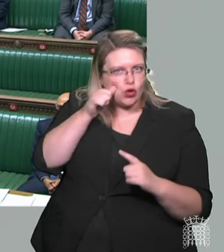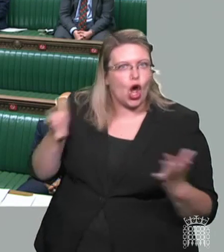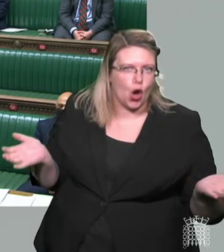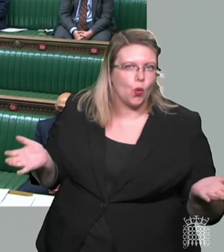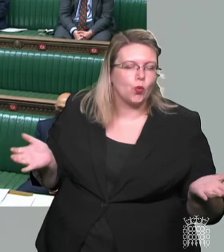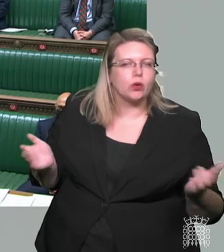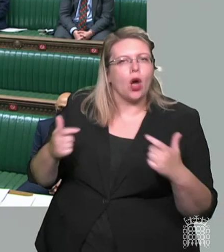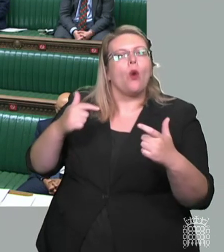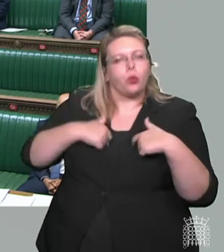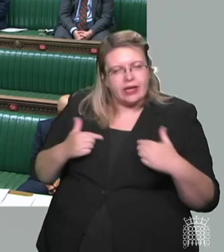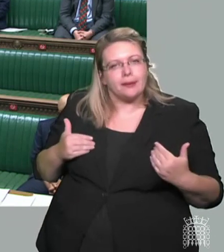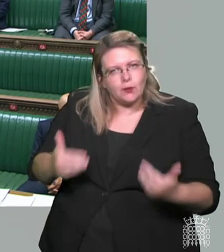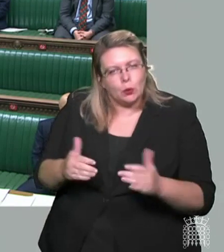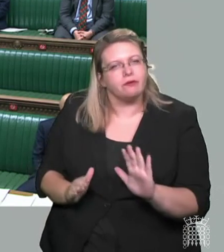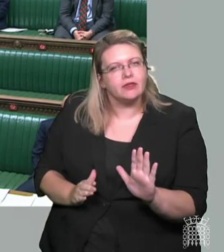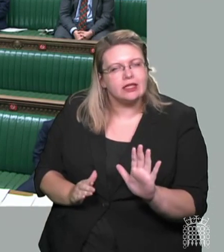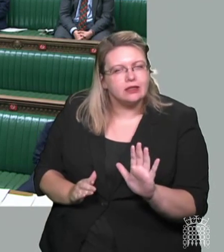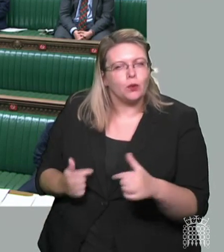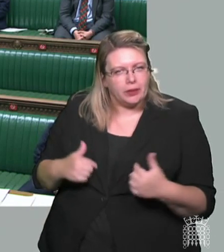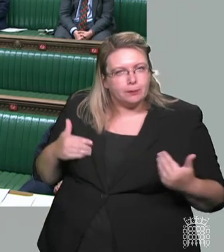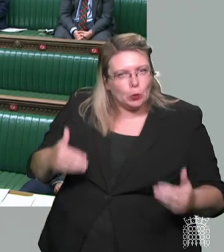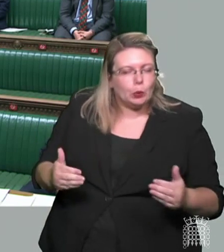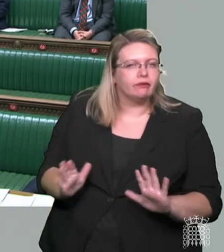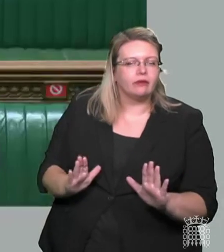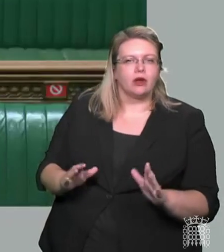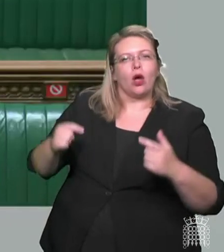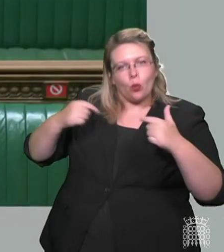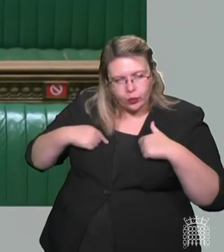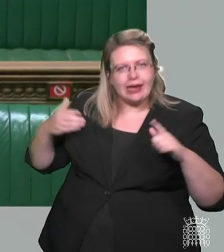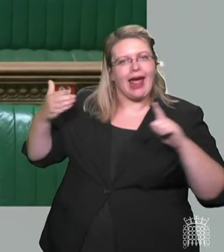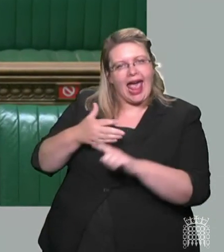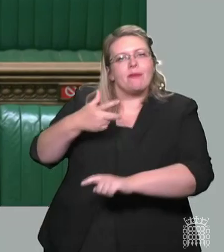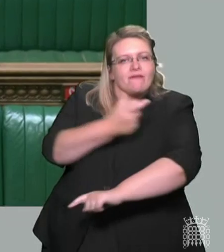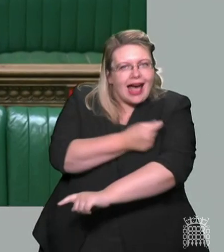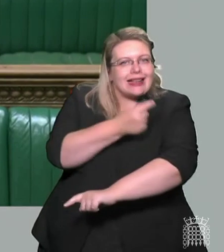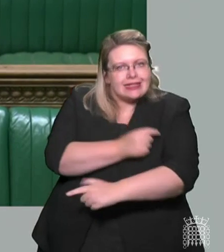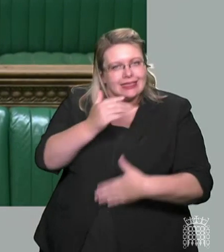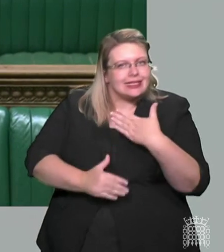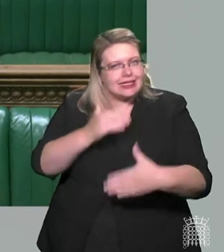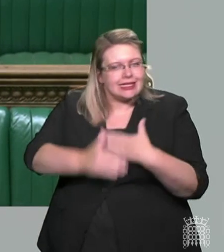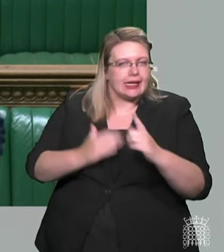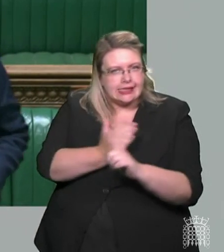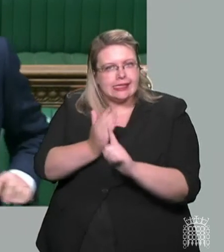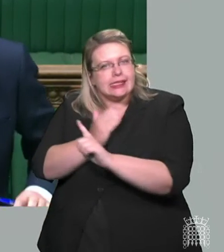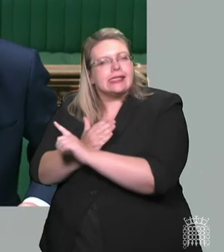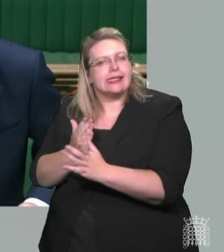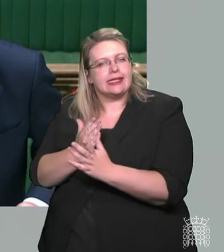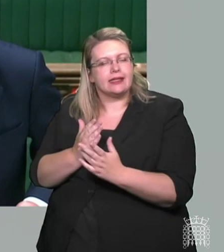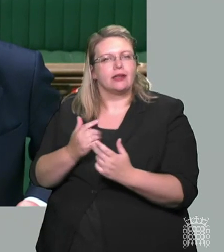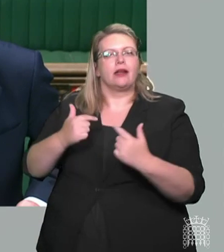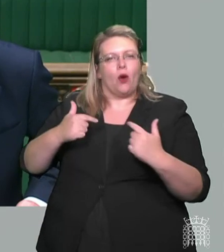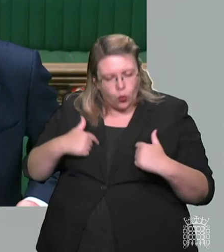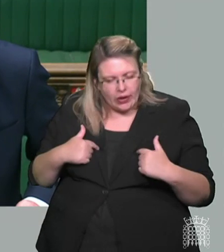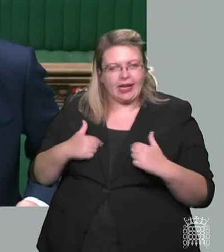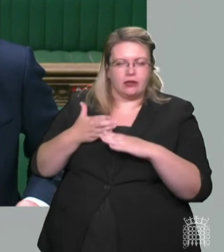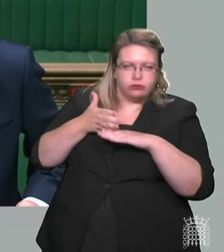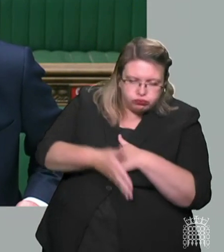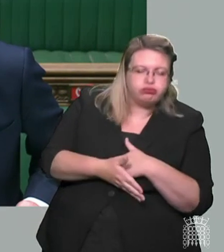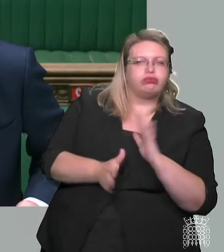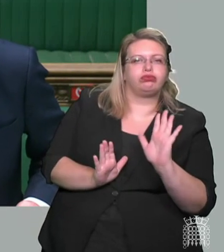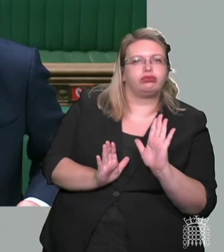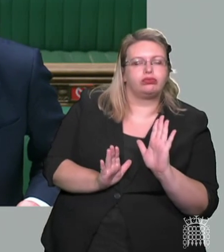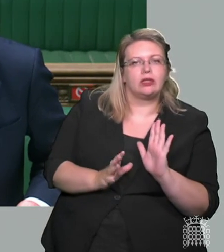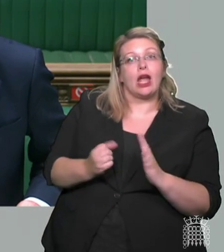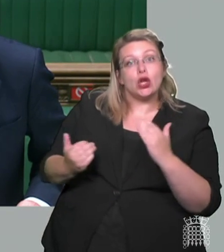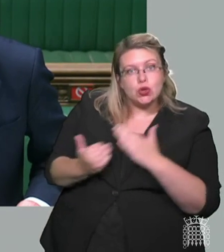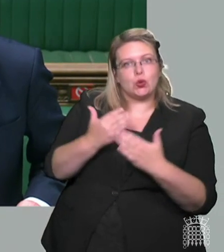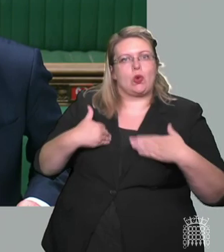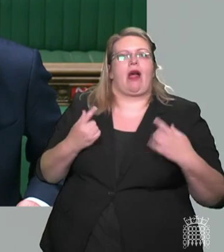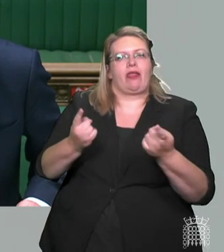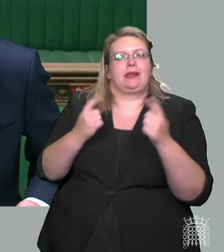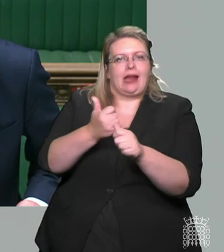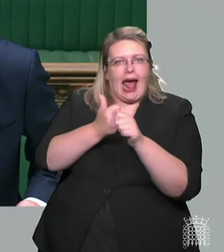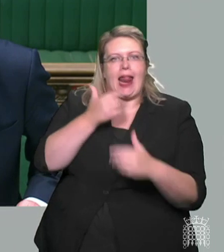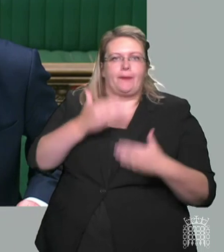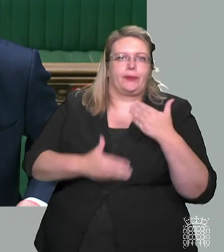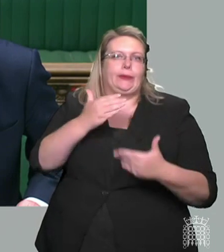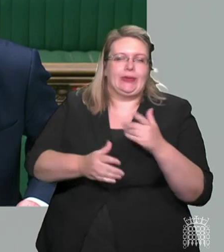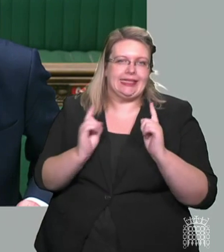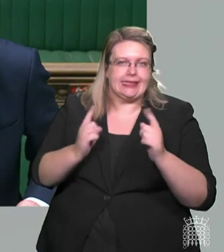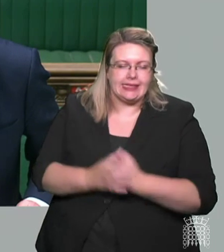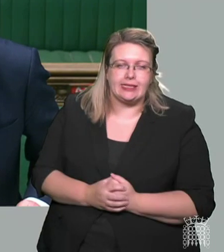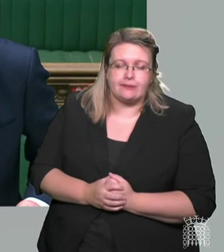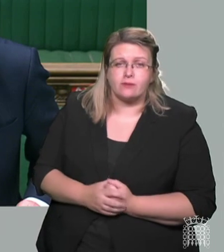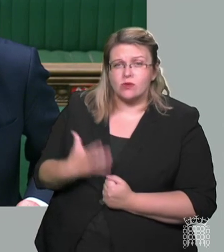We are getting on with our agenda of vaccinating the population of this country through the energy and application of the new Secretary of State for Health and the Department of Health.